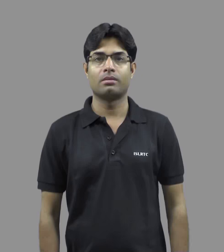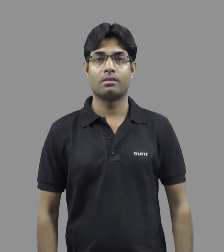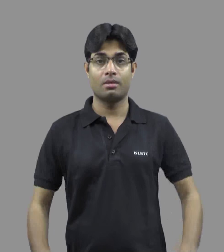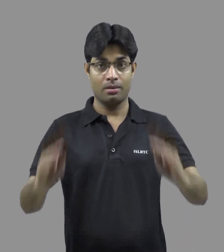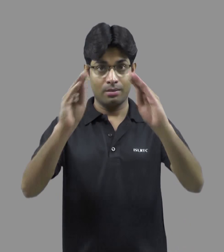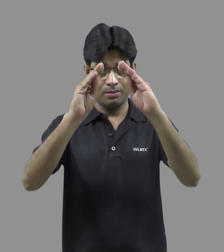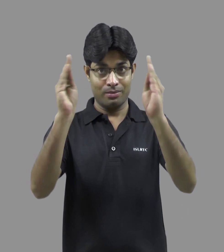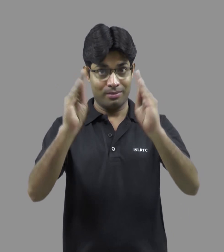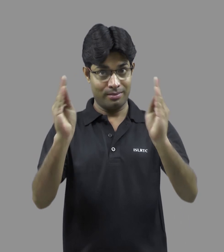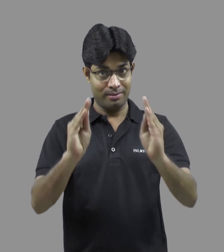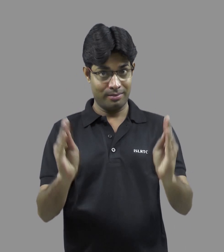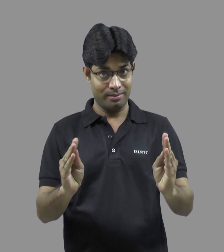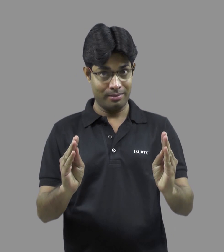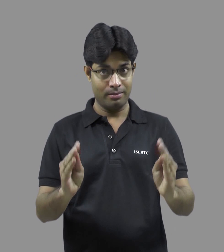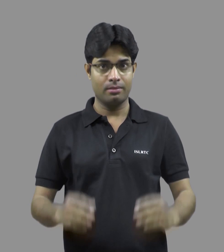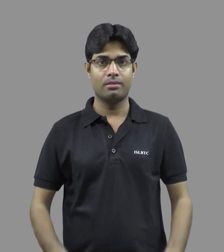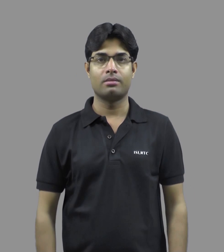Shape